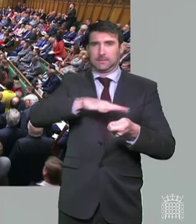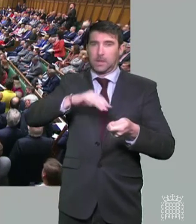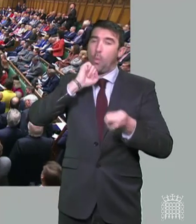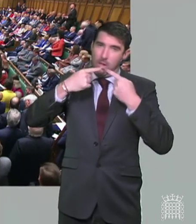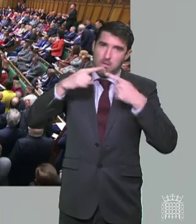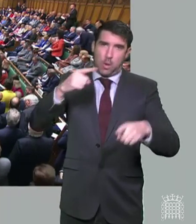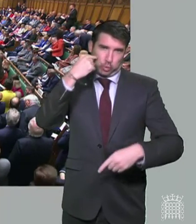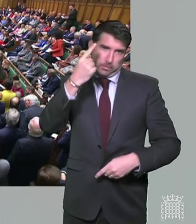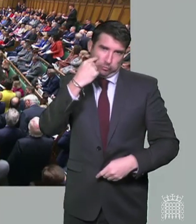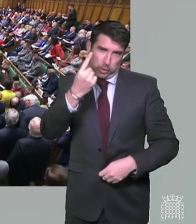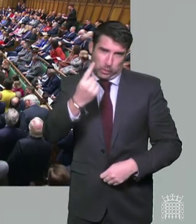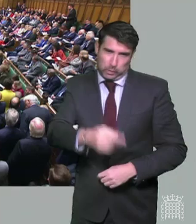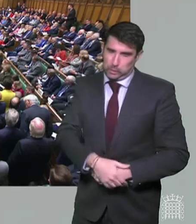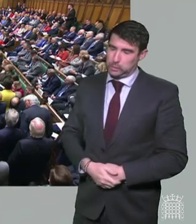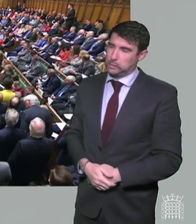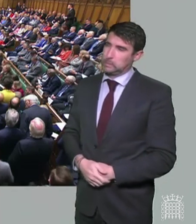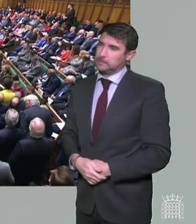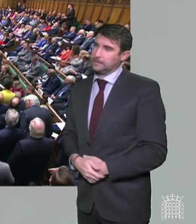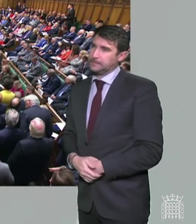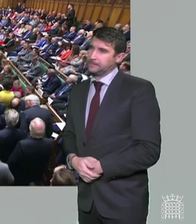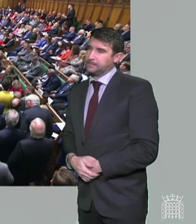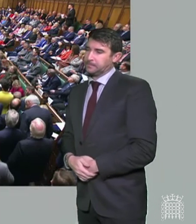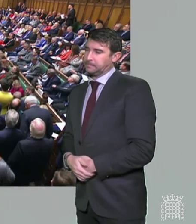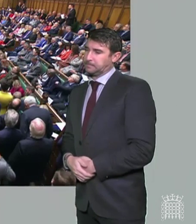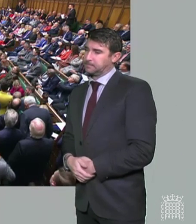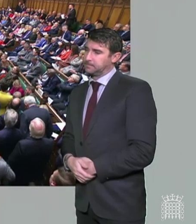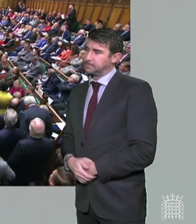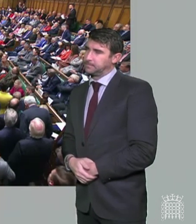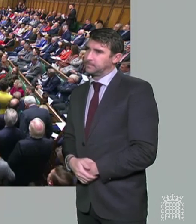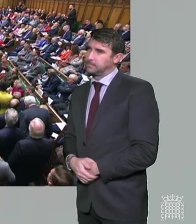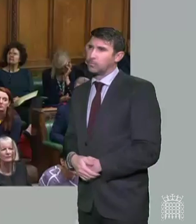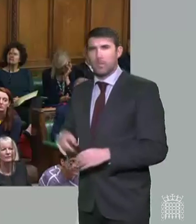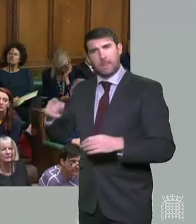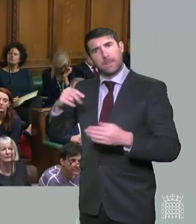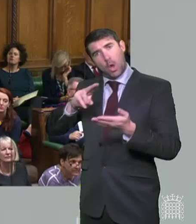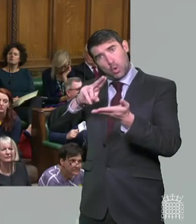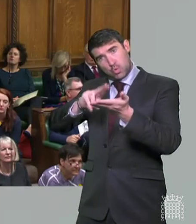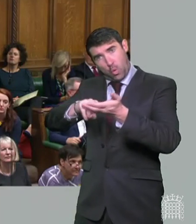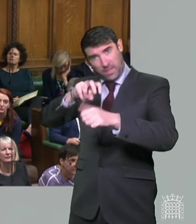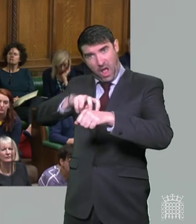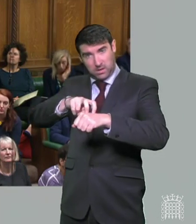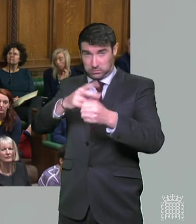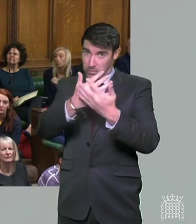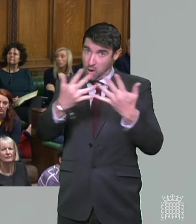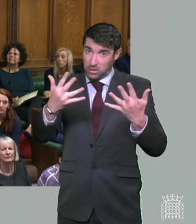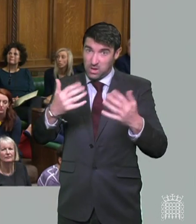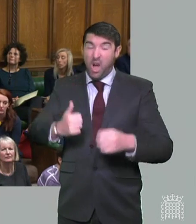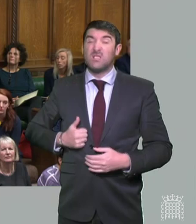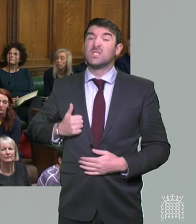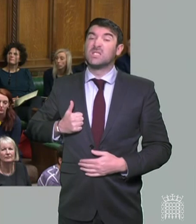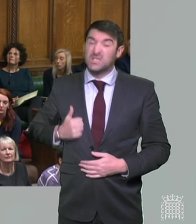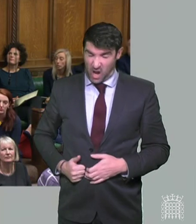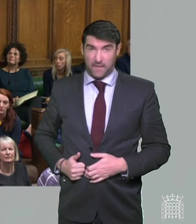The Prime Minister should know by now that many people in the north of Ireland are starving and freezing in their homes.